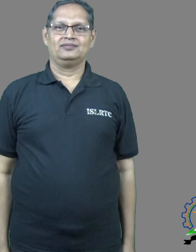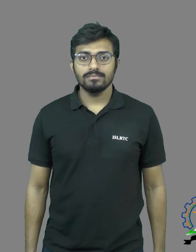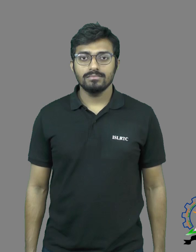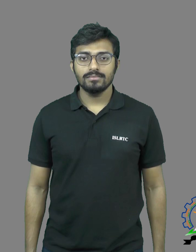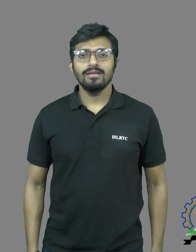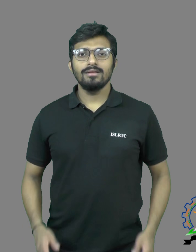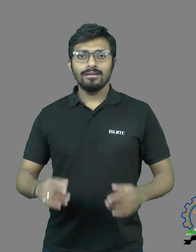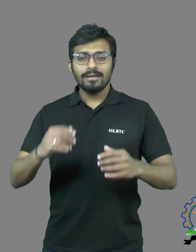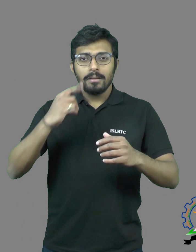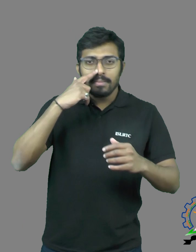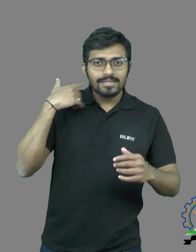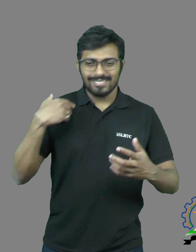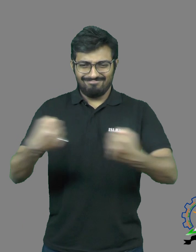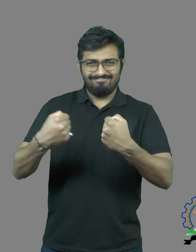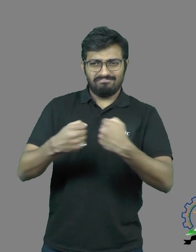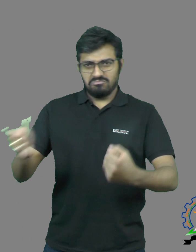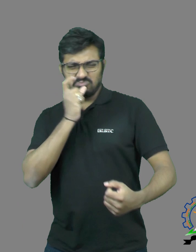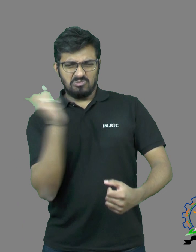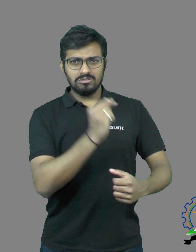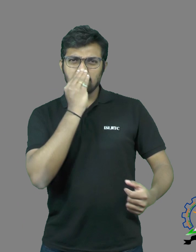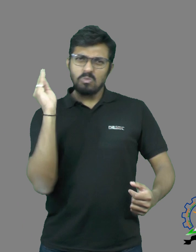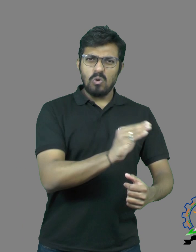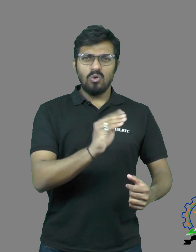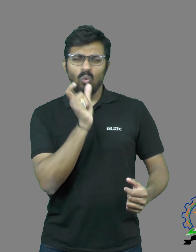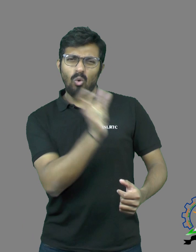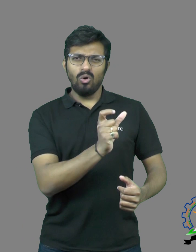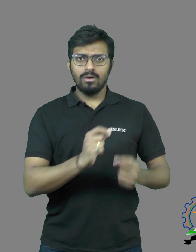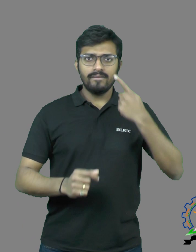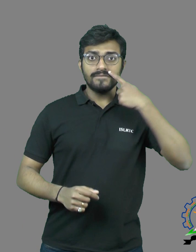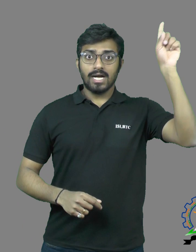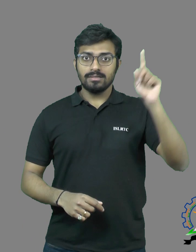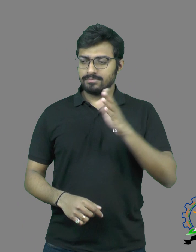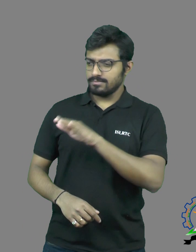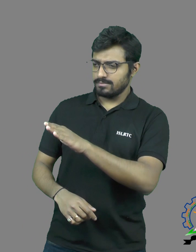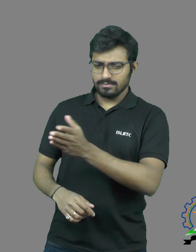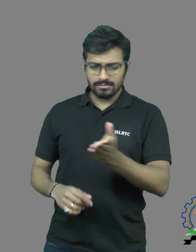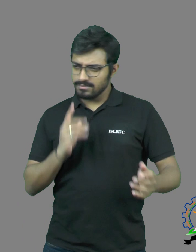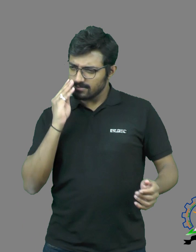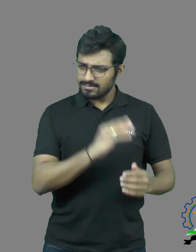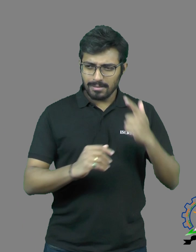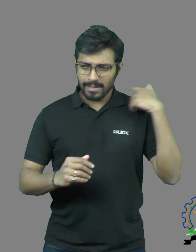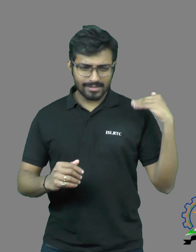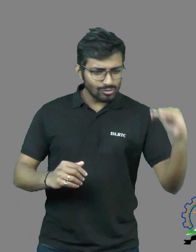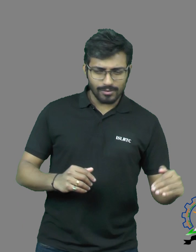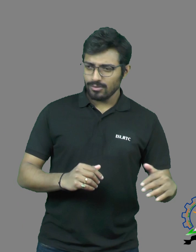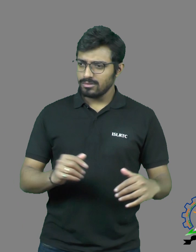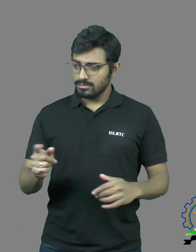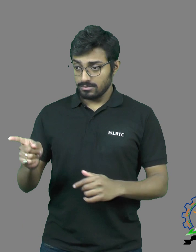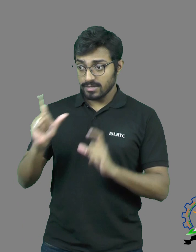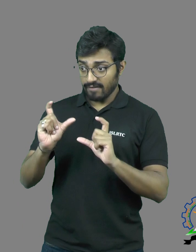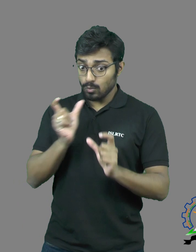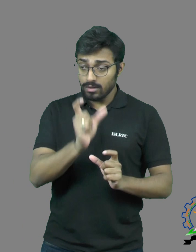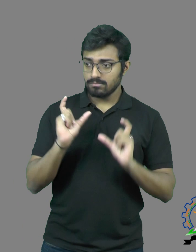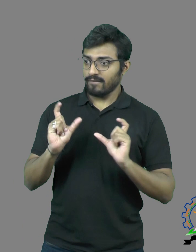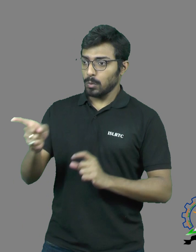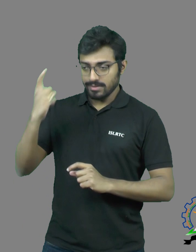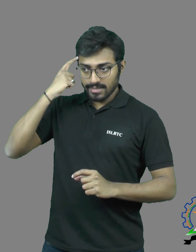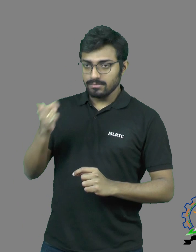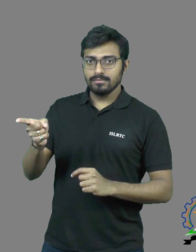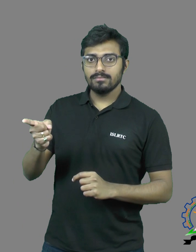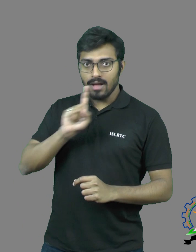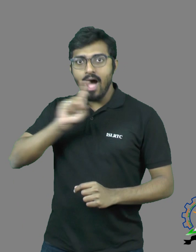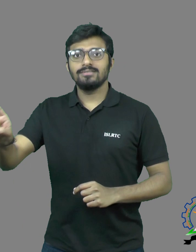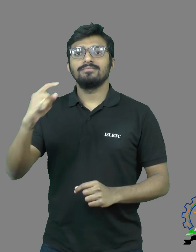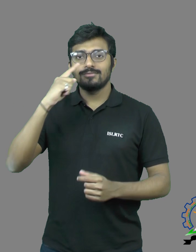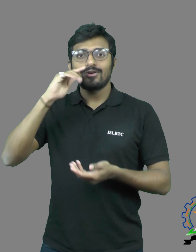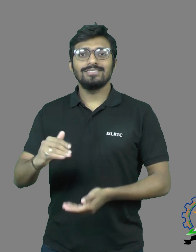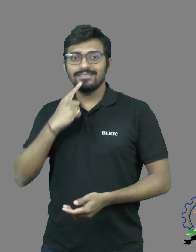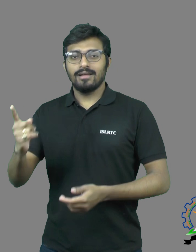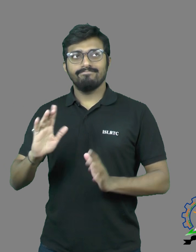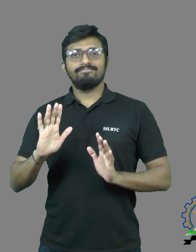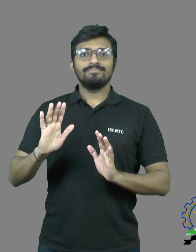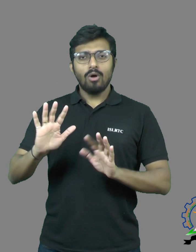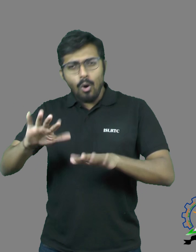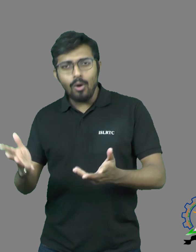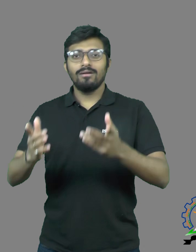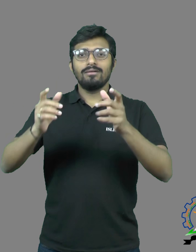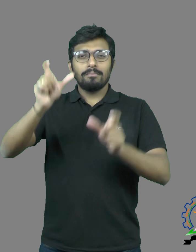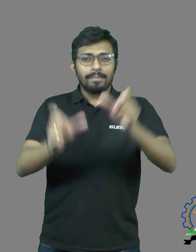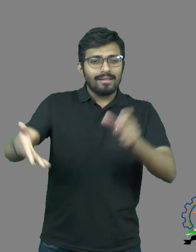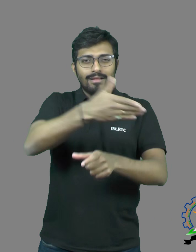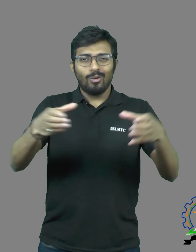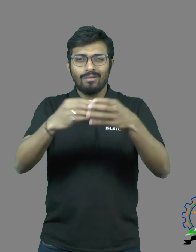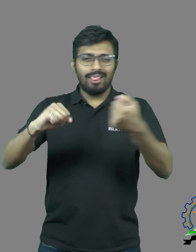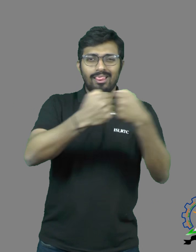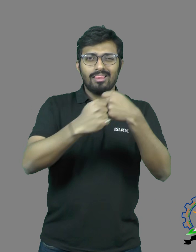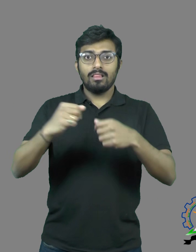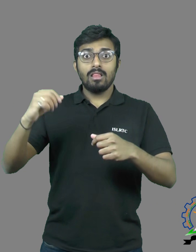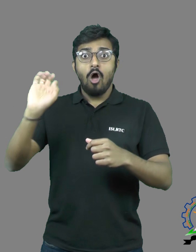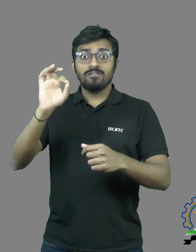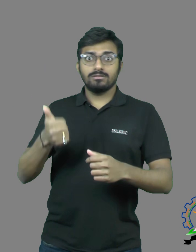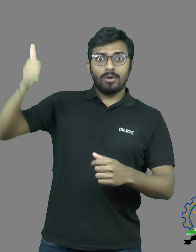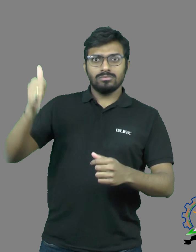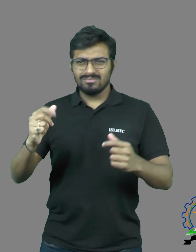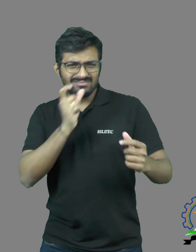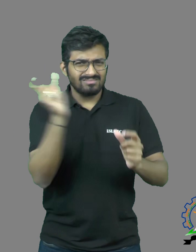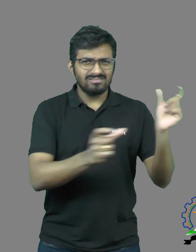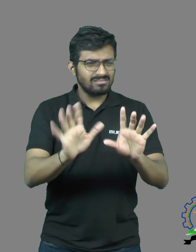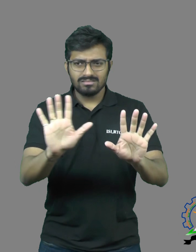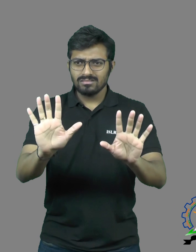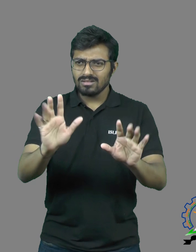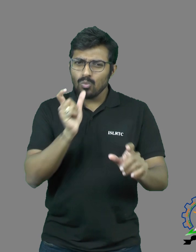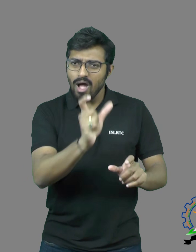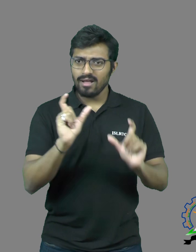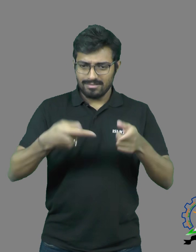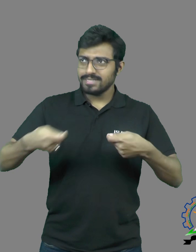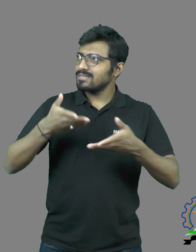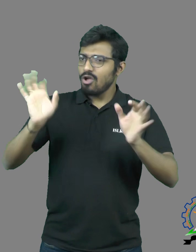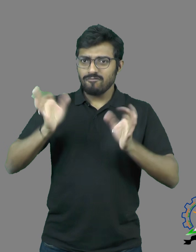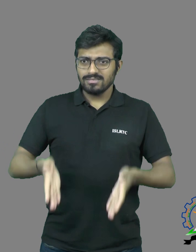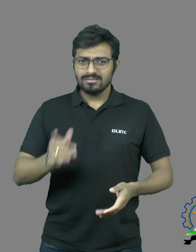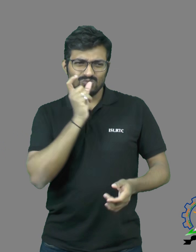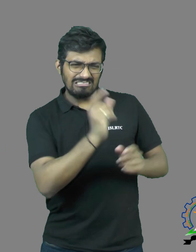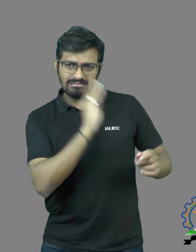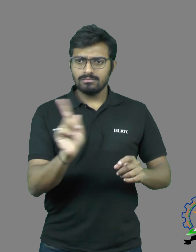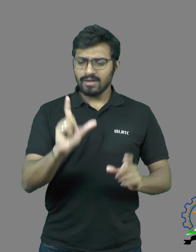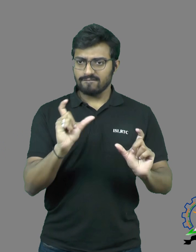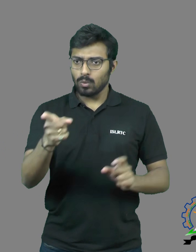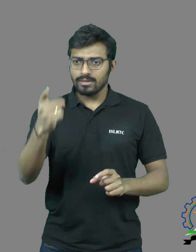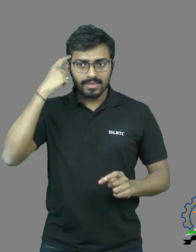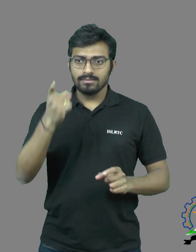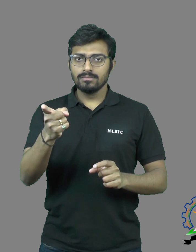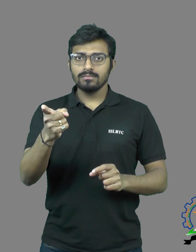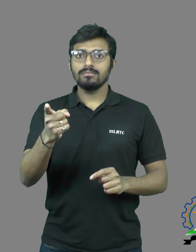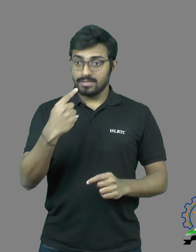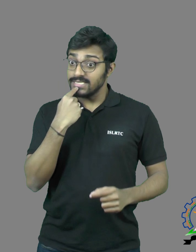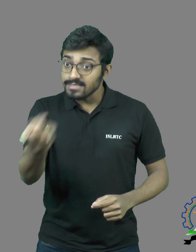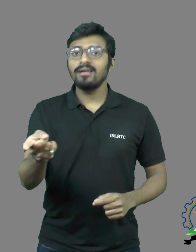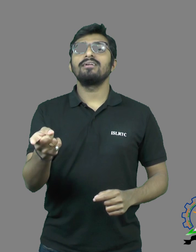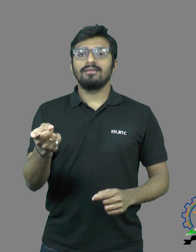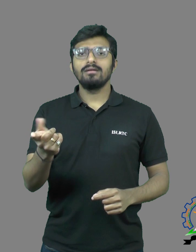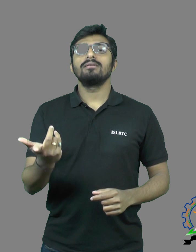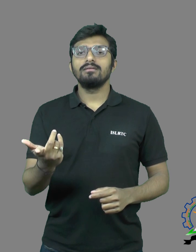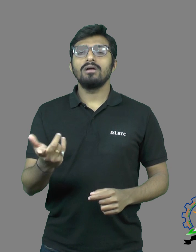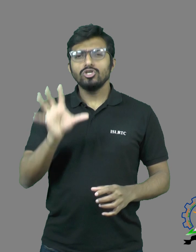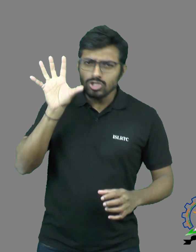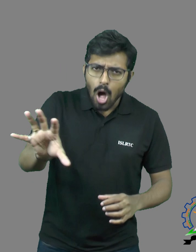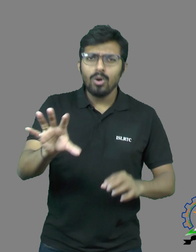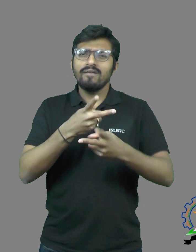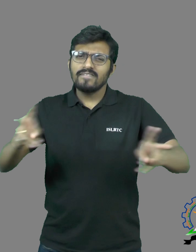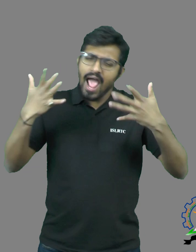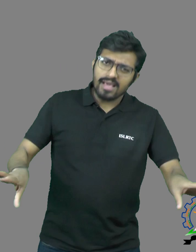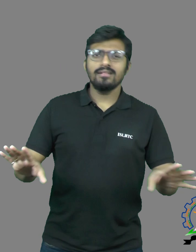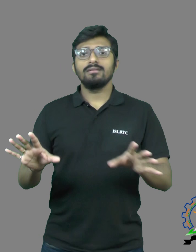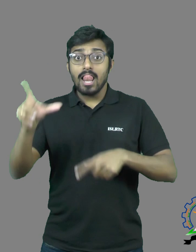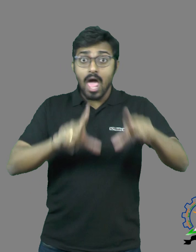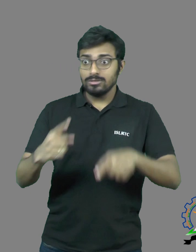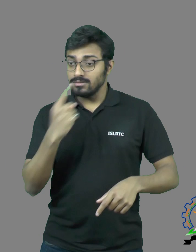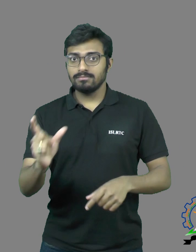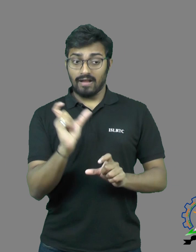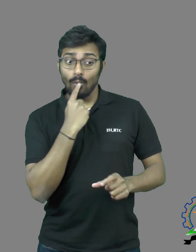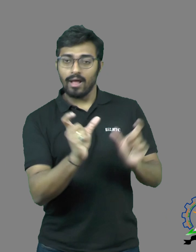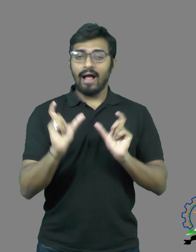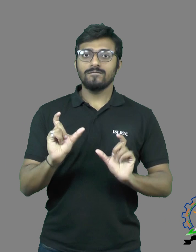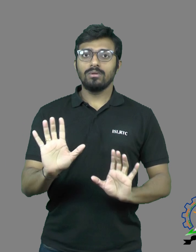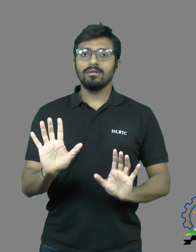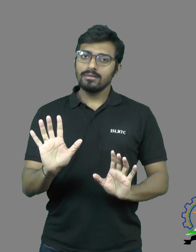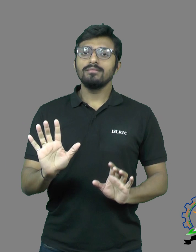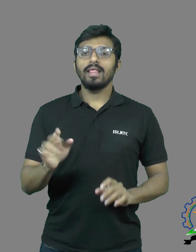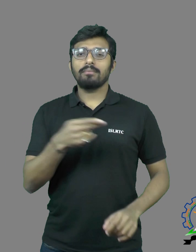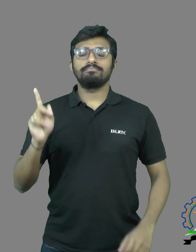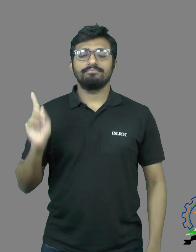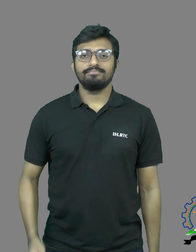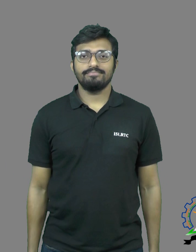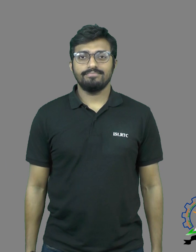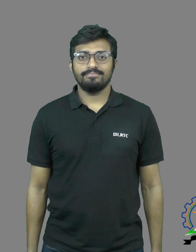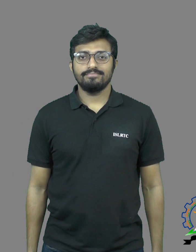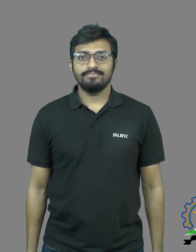Mind Your Language Watch Your Language